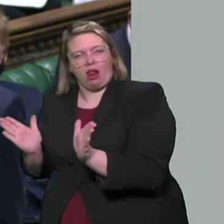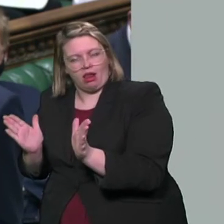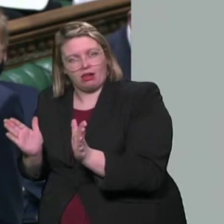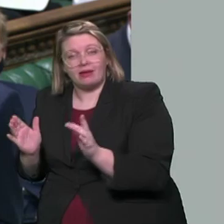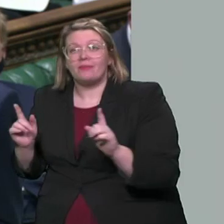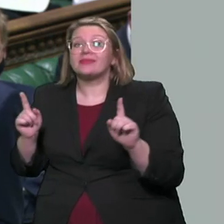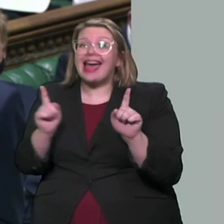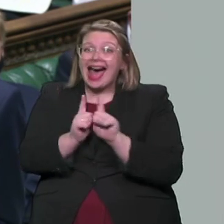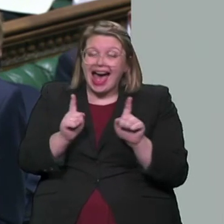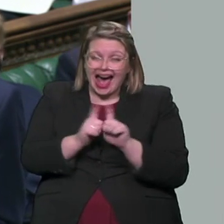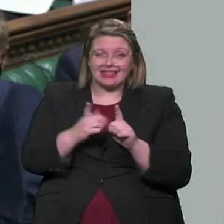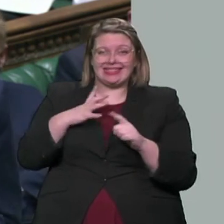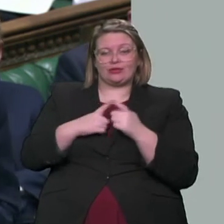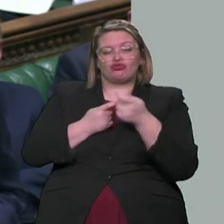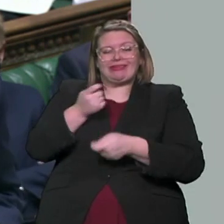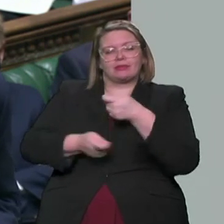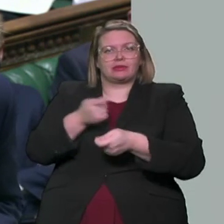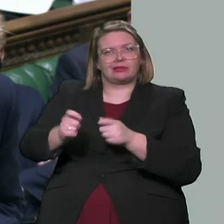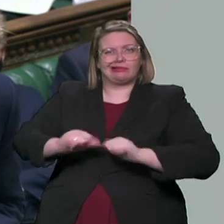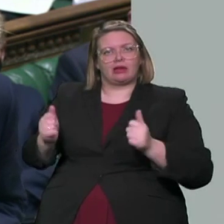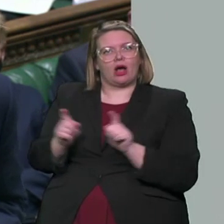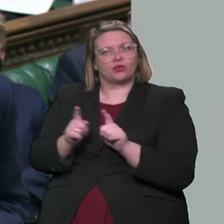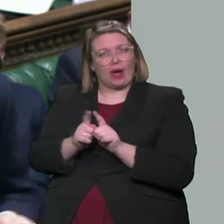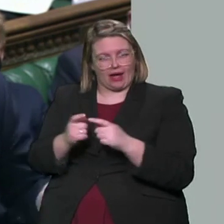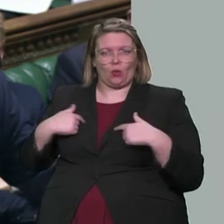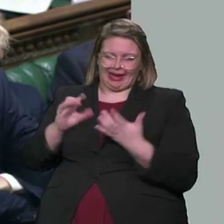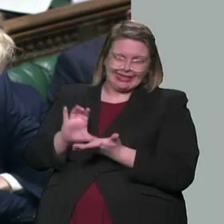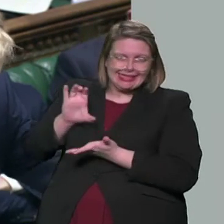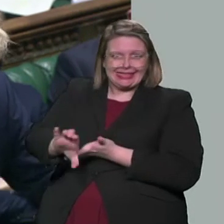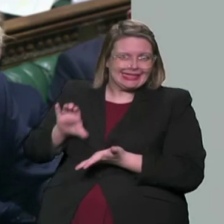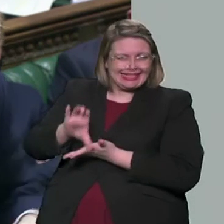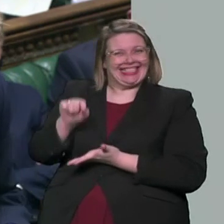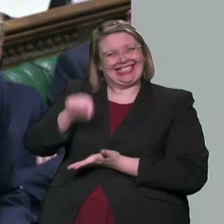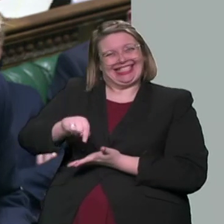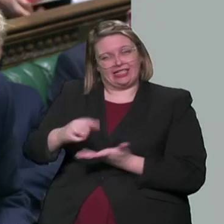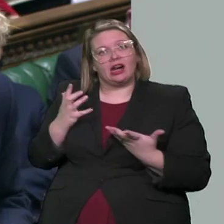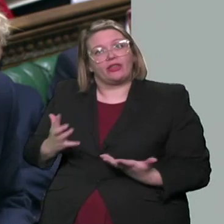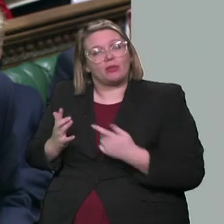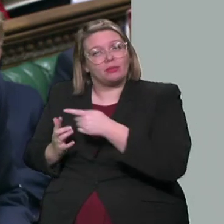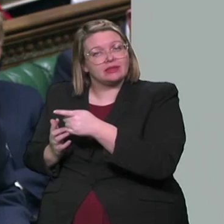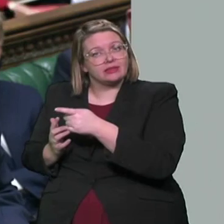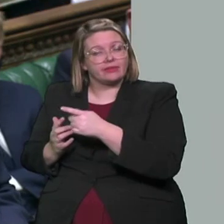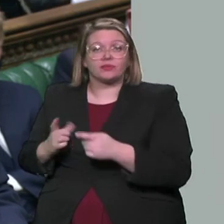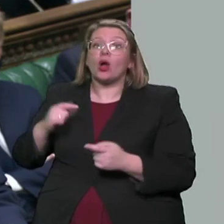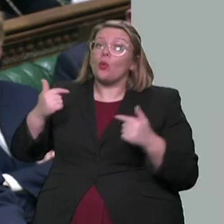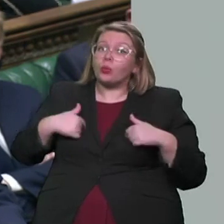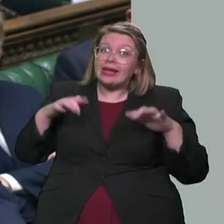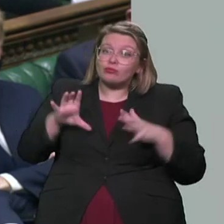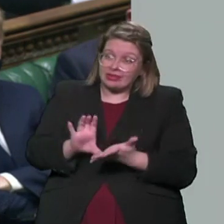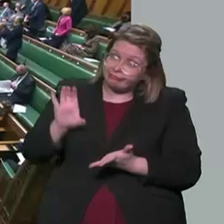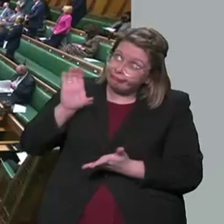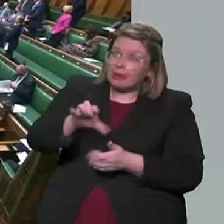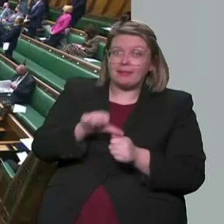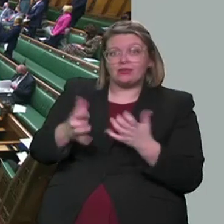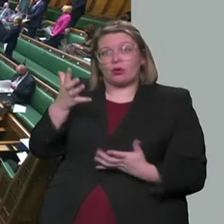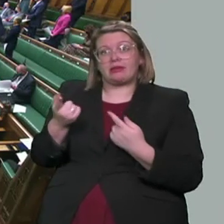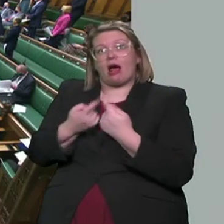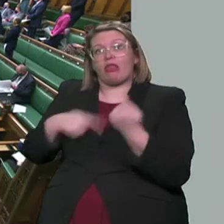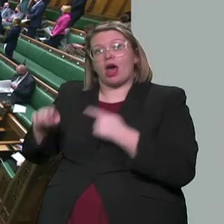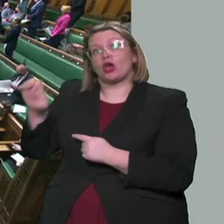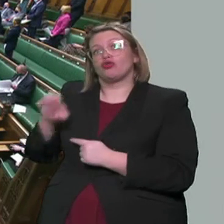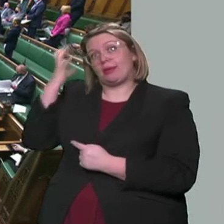And as the right honourable Member for Ashton-under-Lyne should know, we are investing more per head than any other country in Europe.